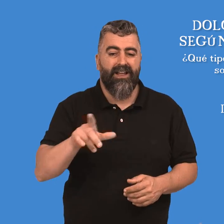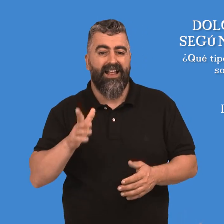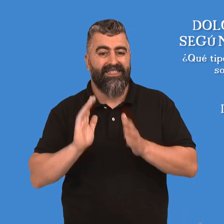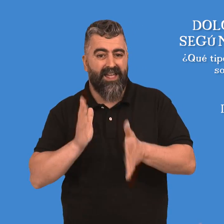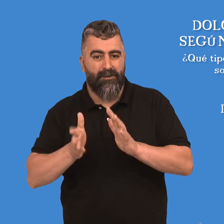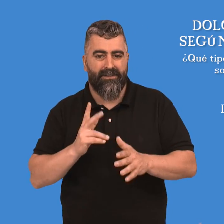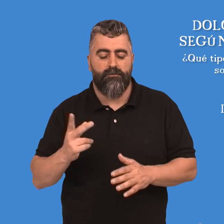terapia